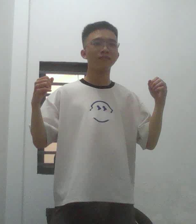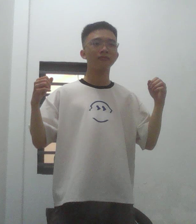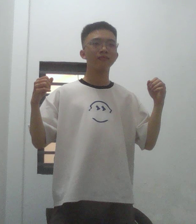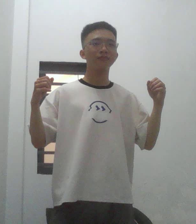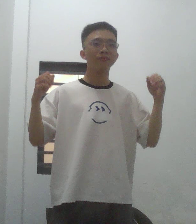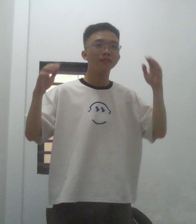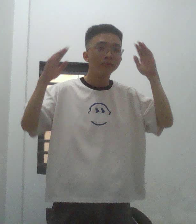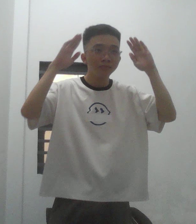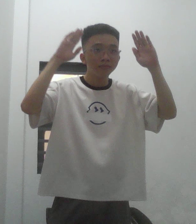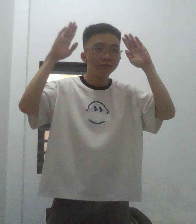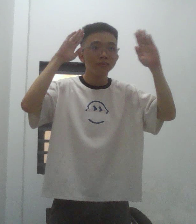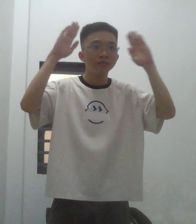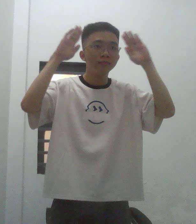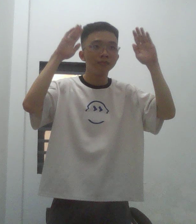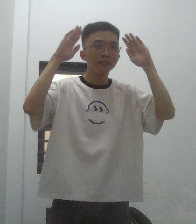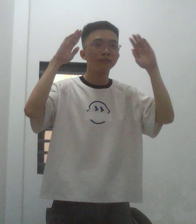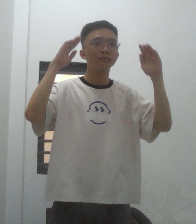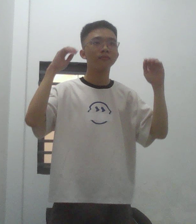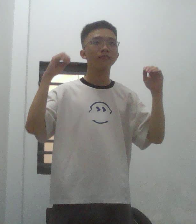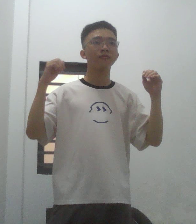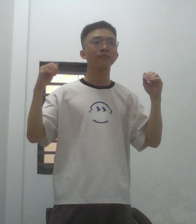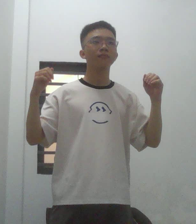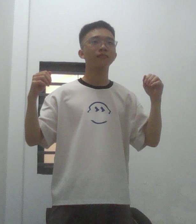xin chao